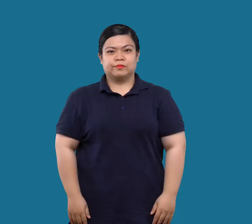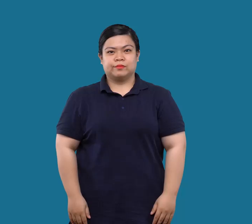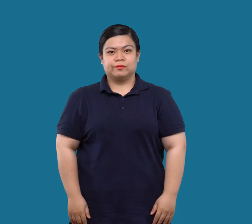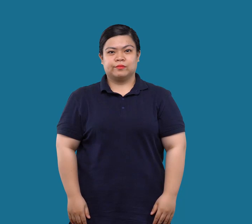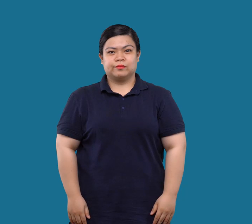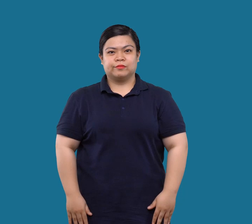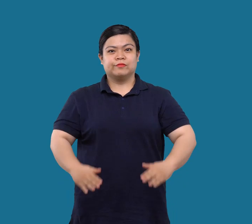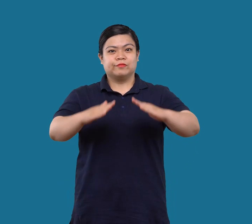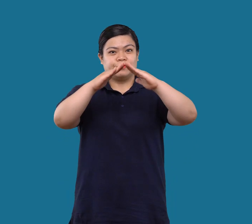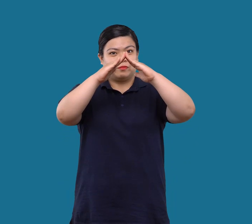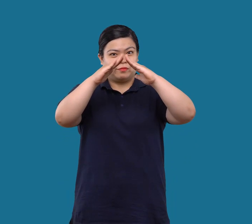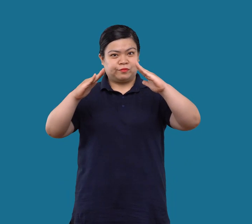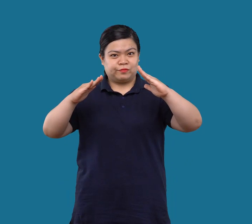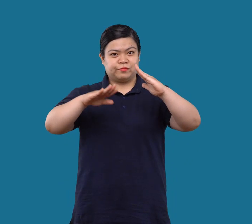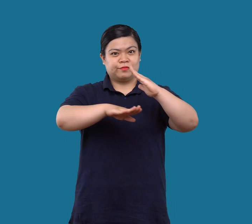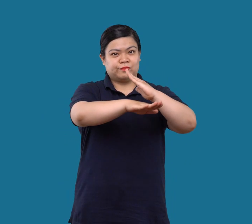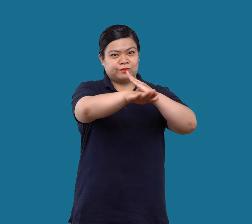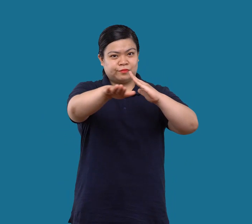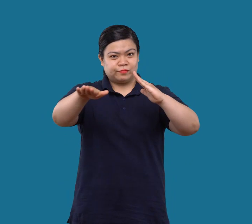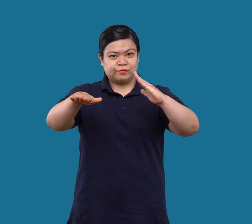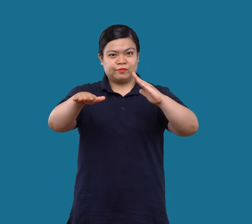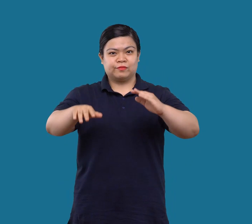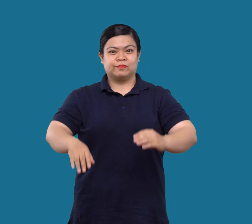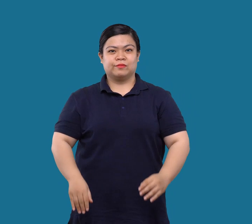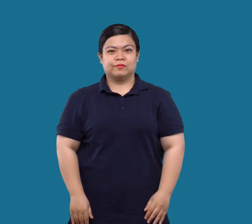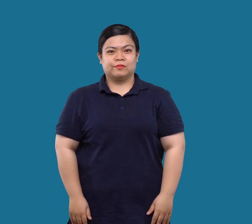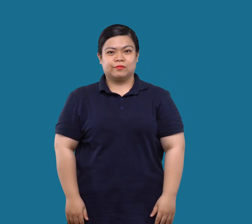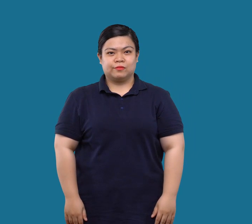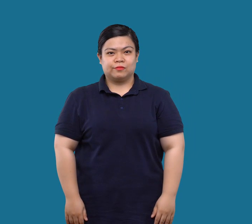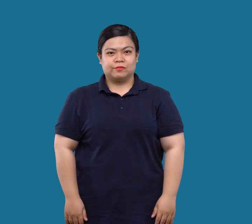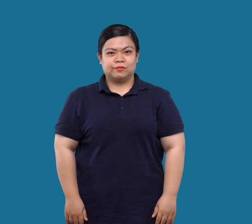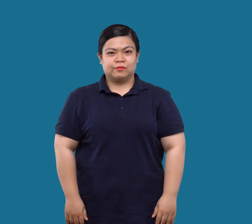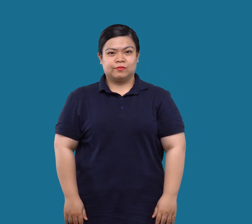sân trường